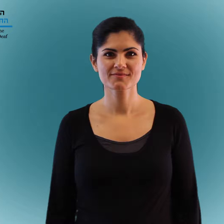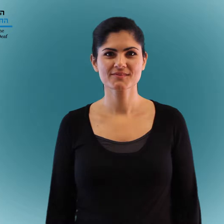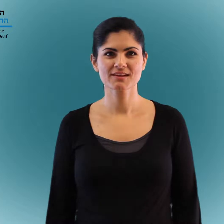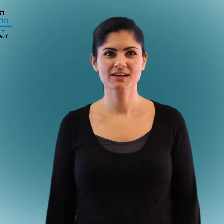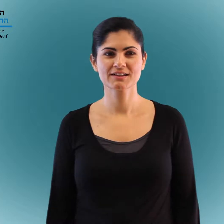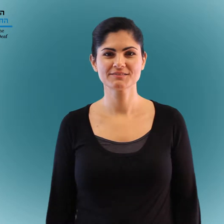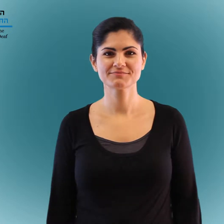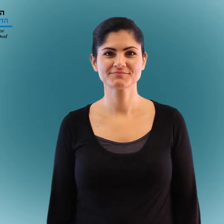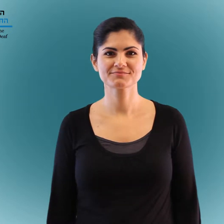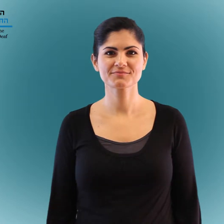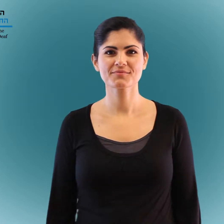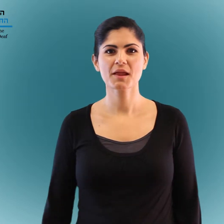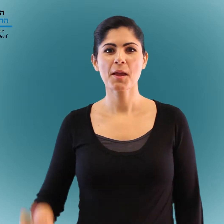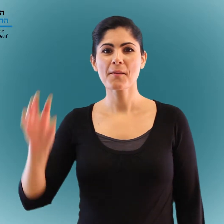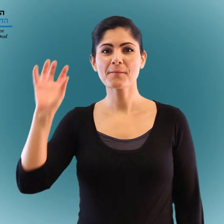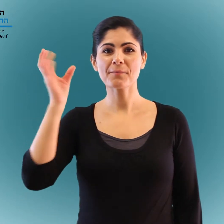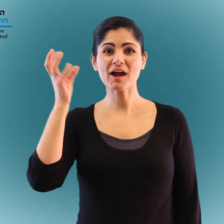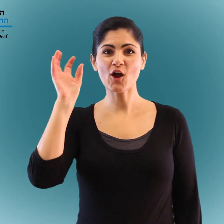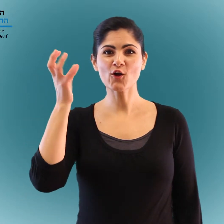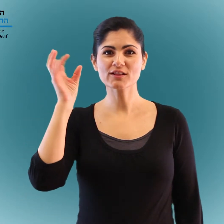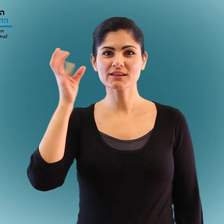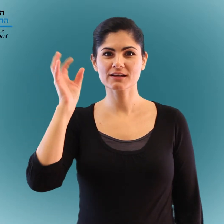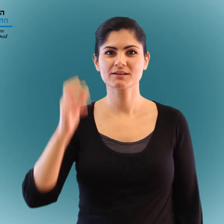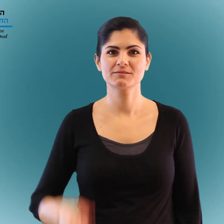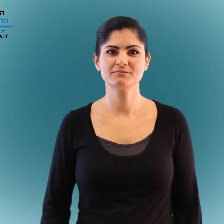פירות